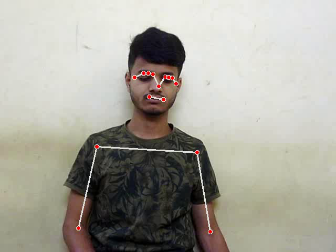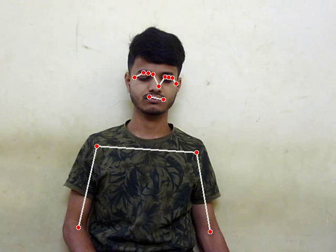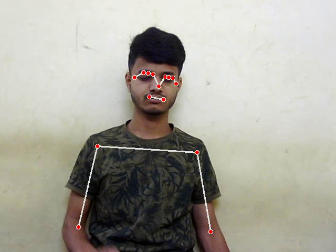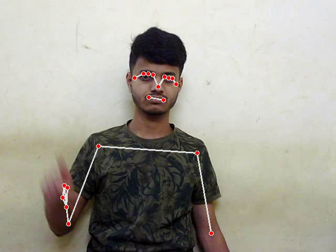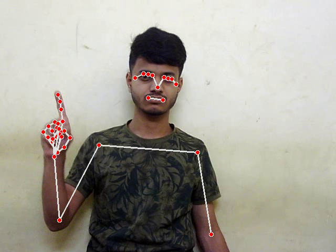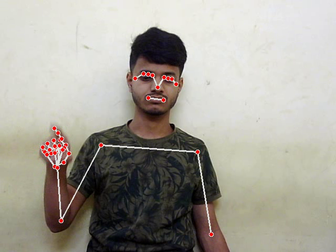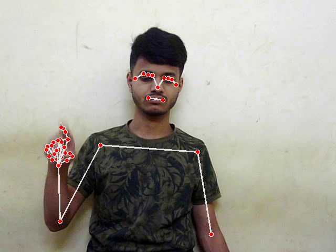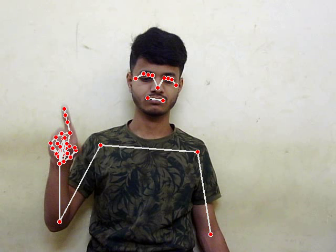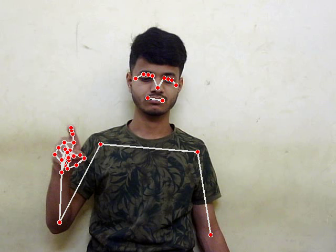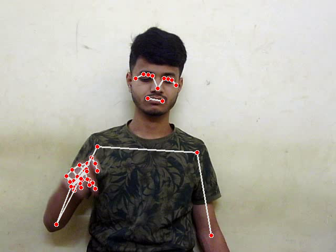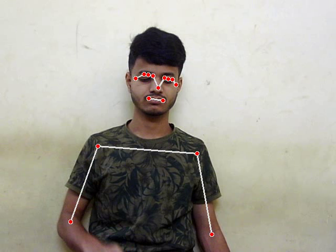need